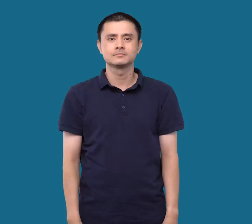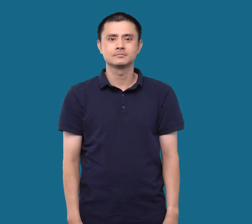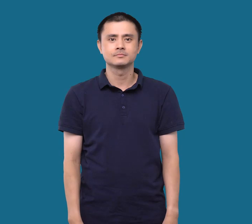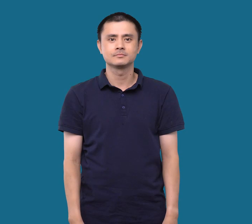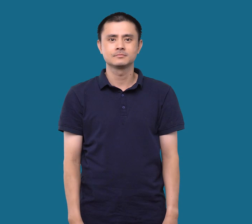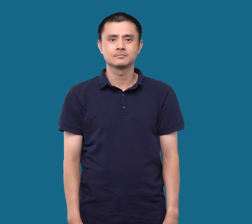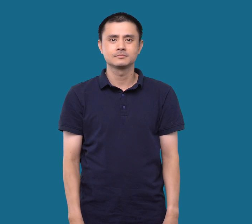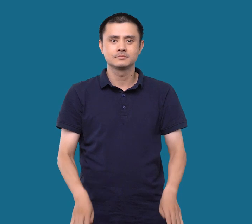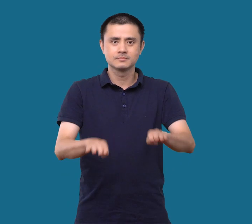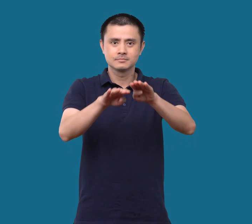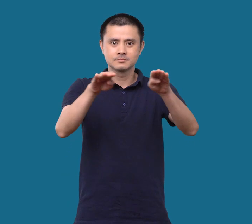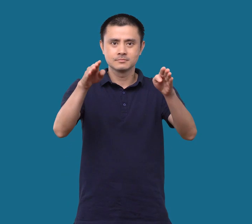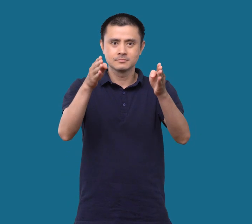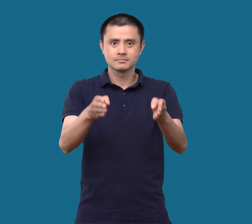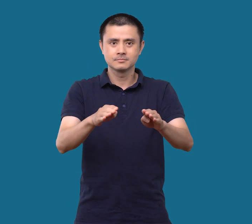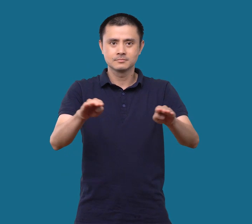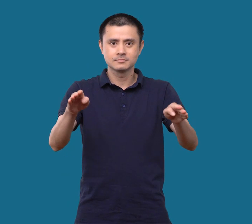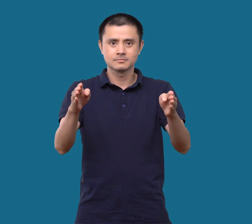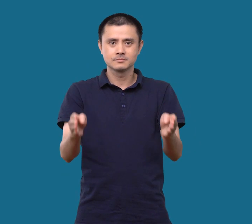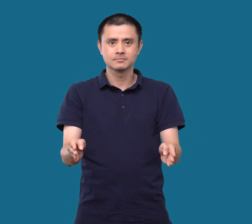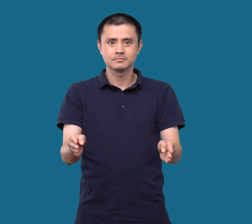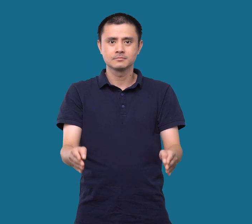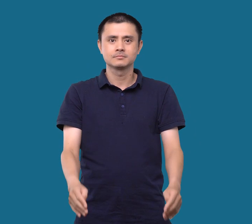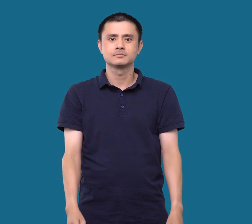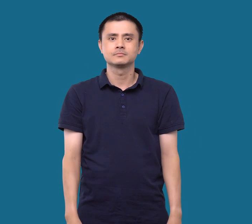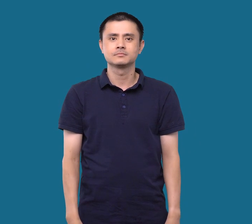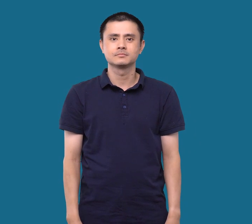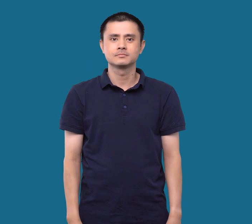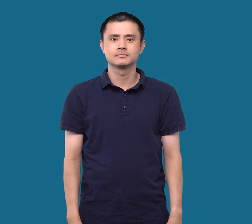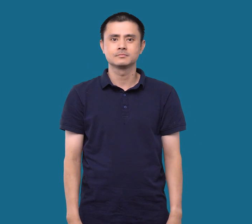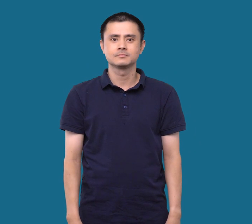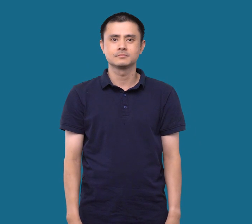lăng Bác Hồ